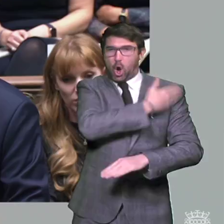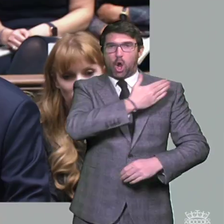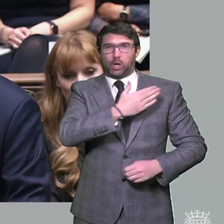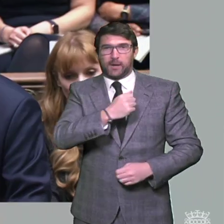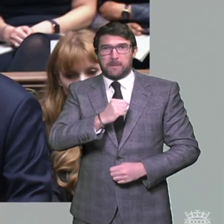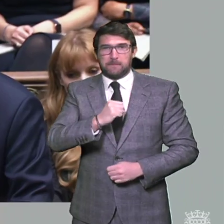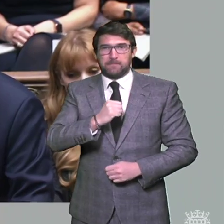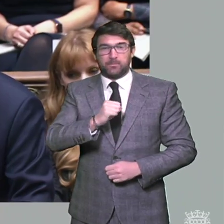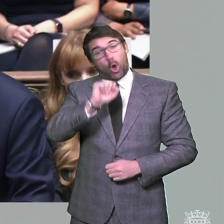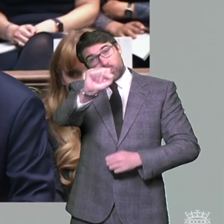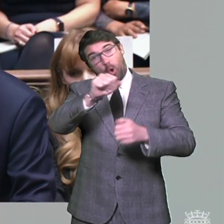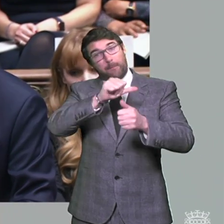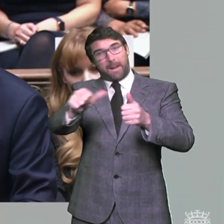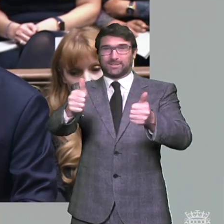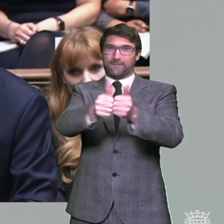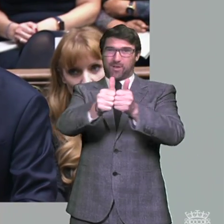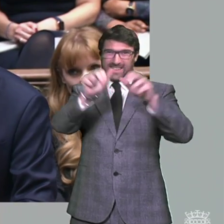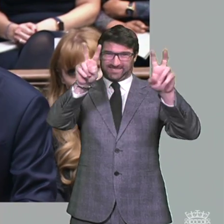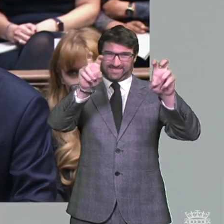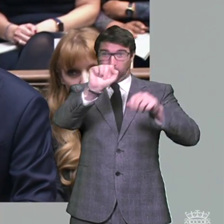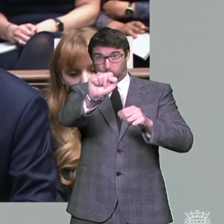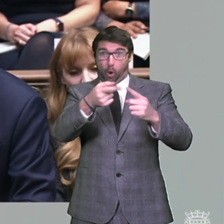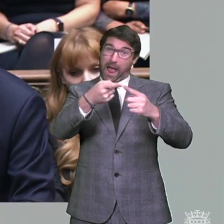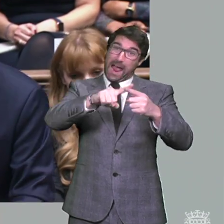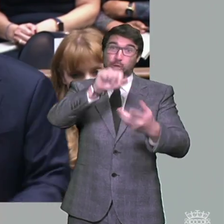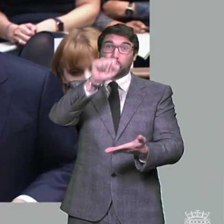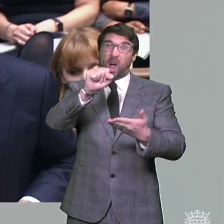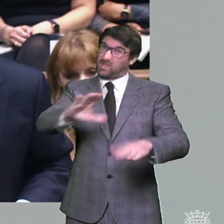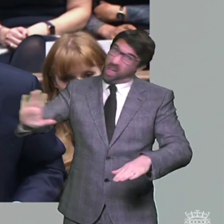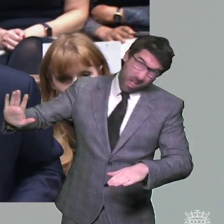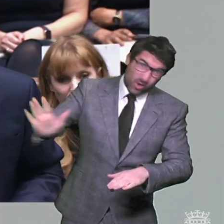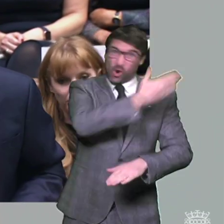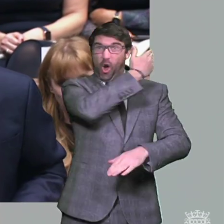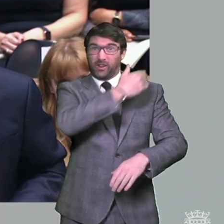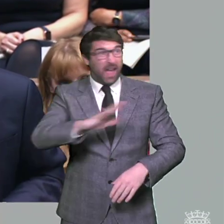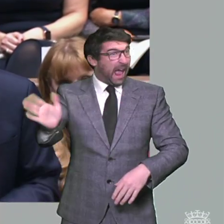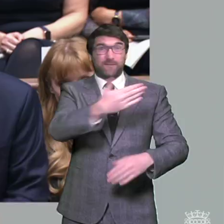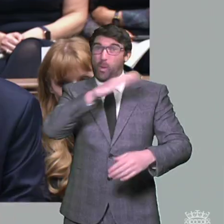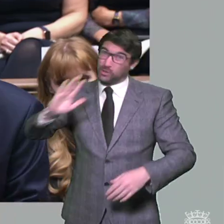credibility—gone. Her supposed best friend, the former Chancellor, has gone as well.